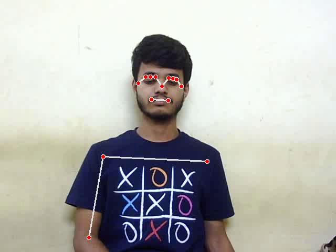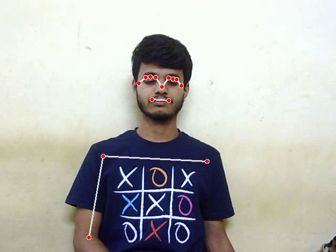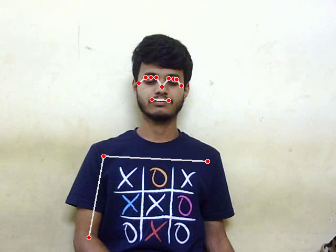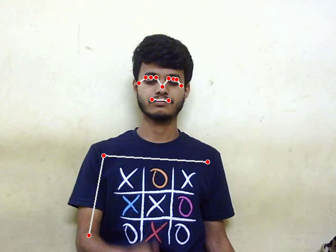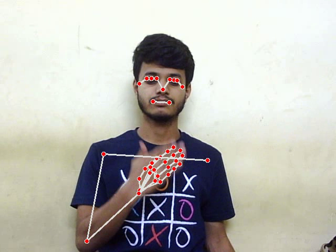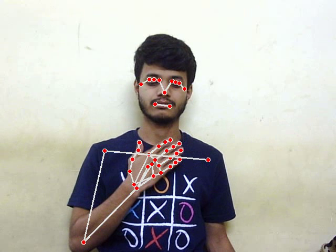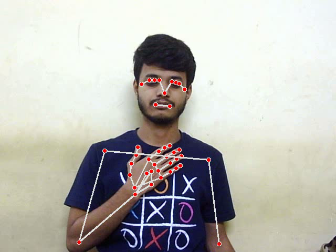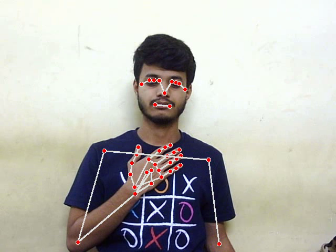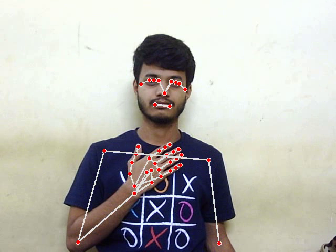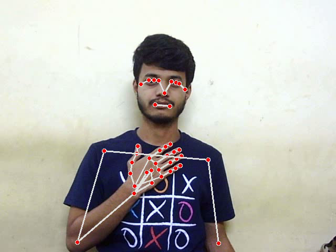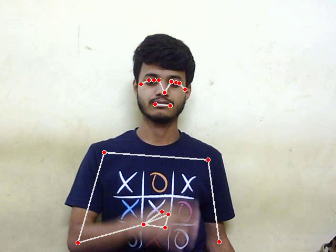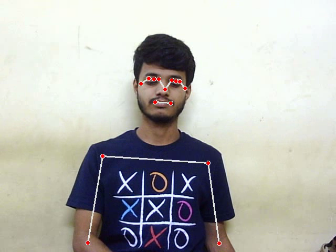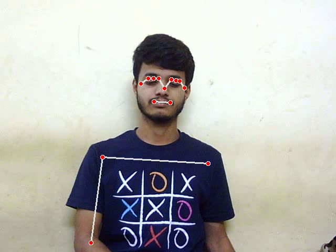my